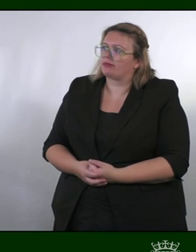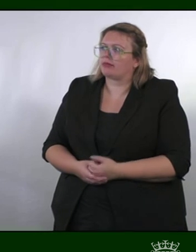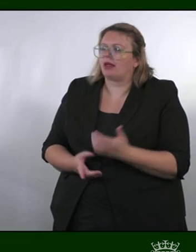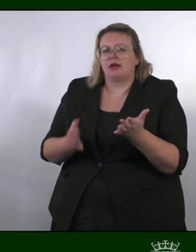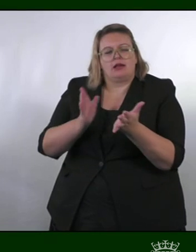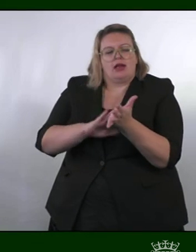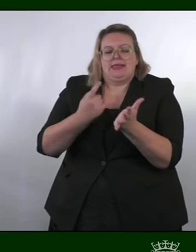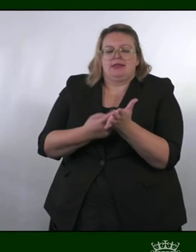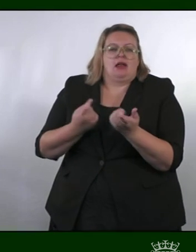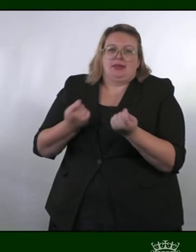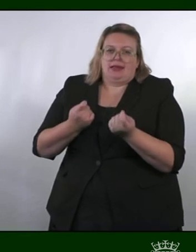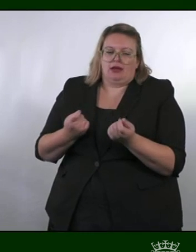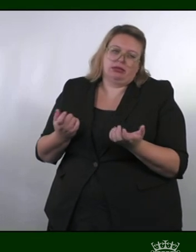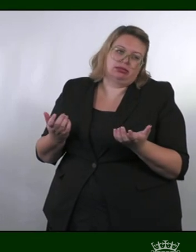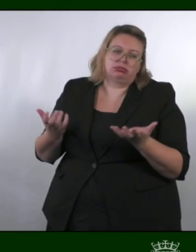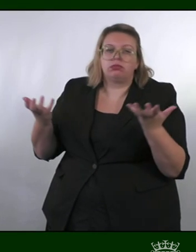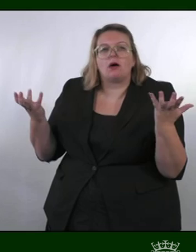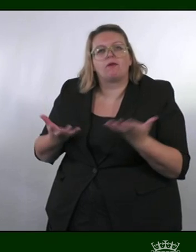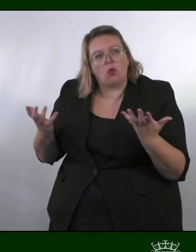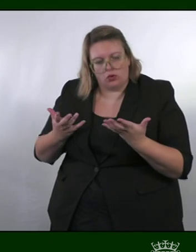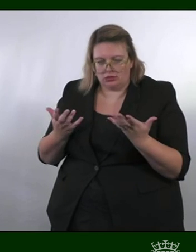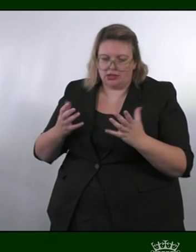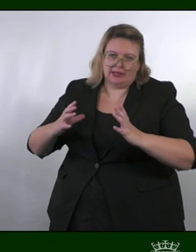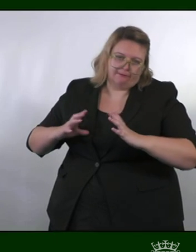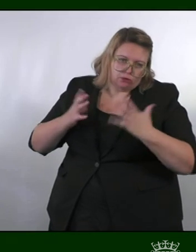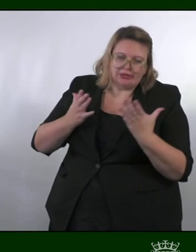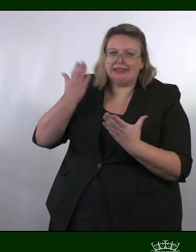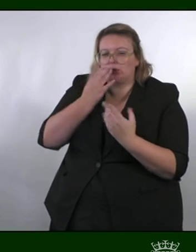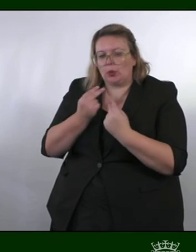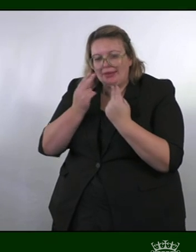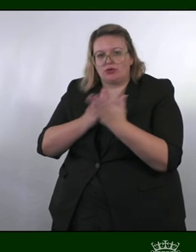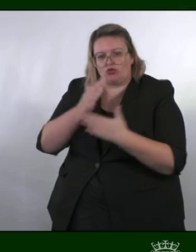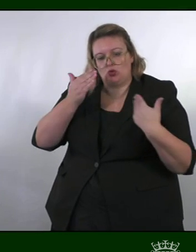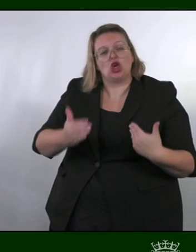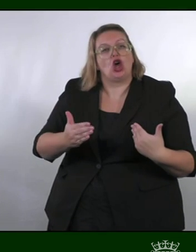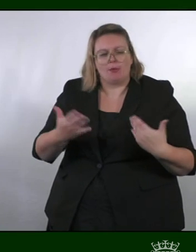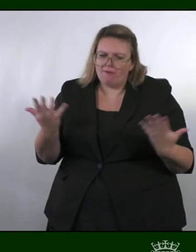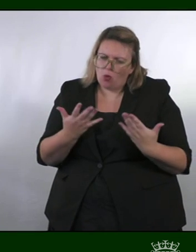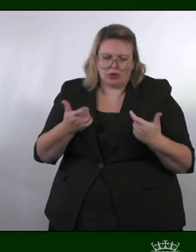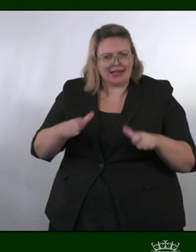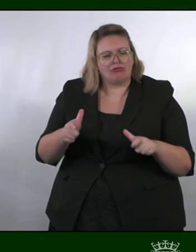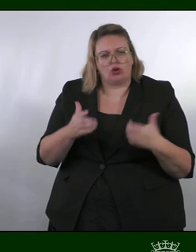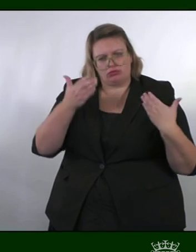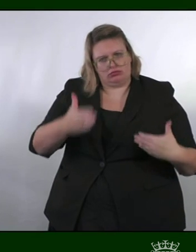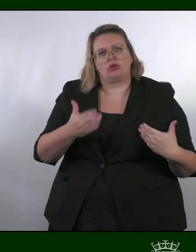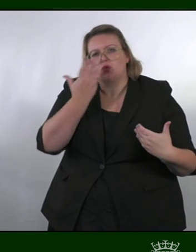Of course we have free school meals throughout term time—that is entirely right.